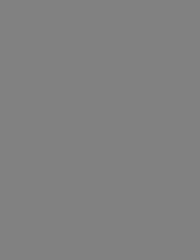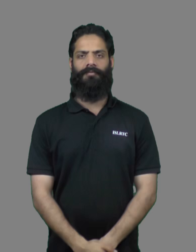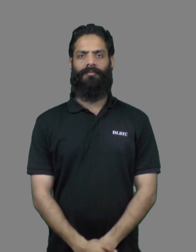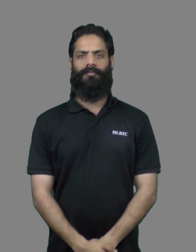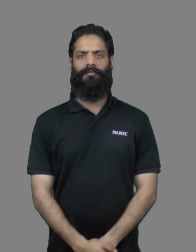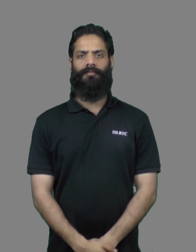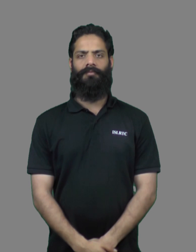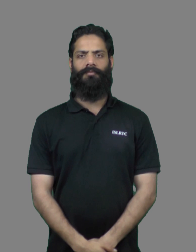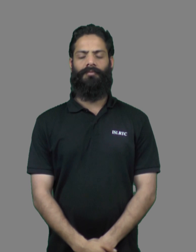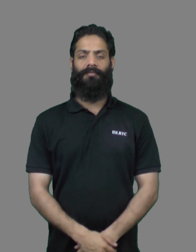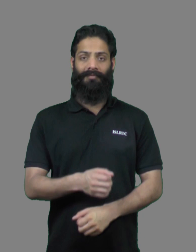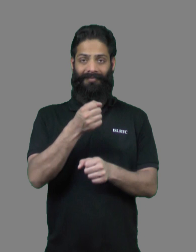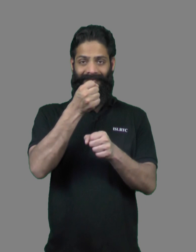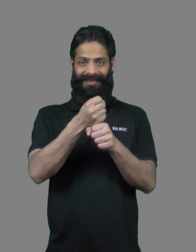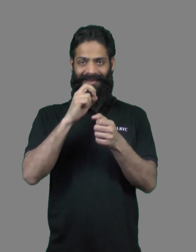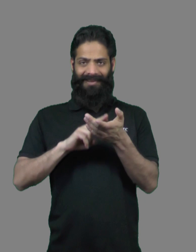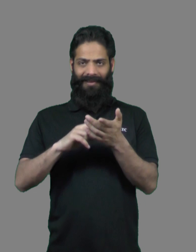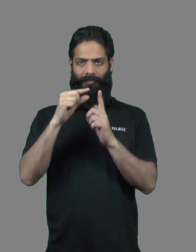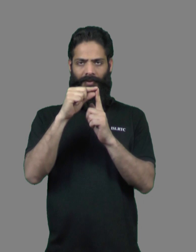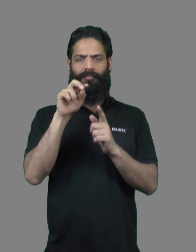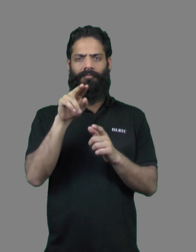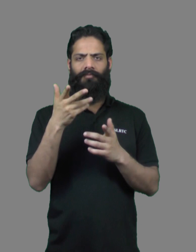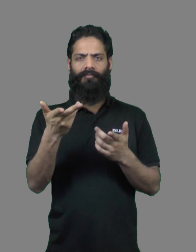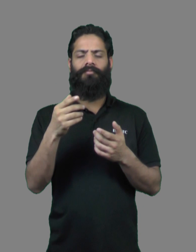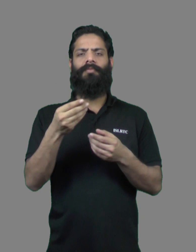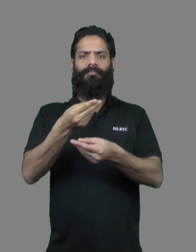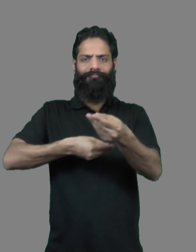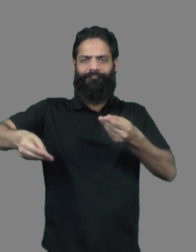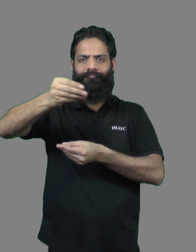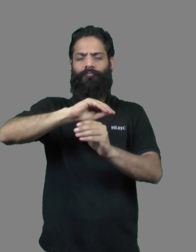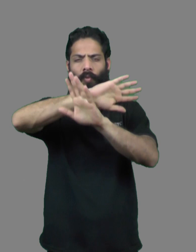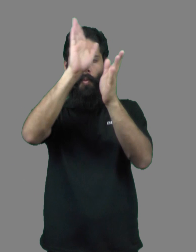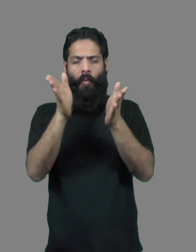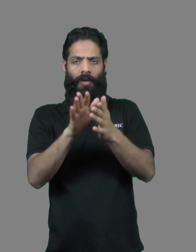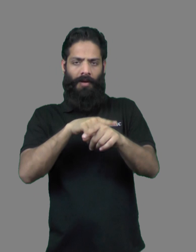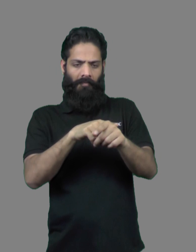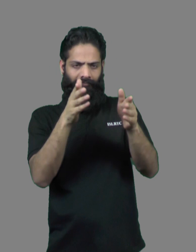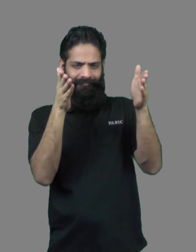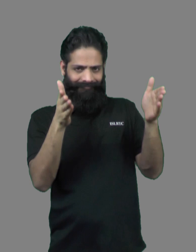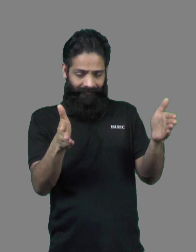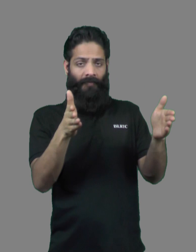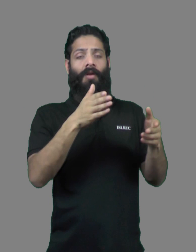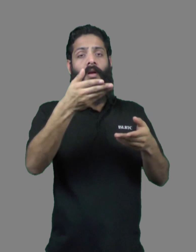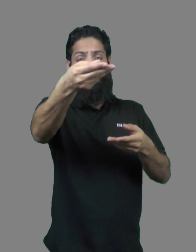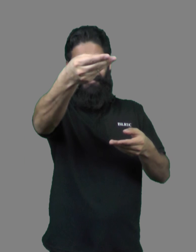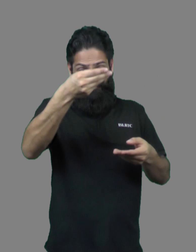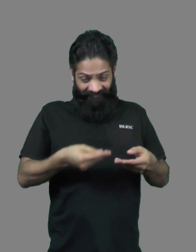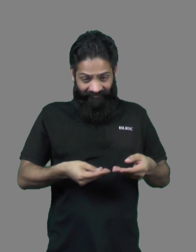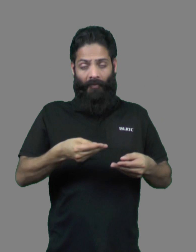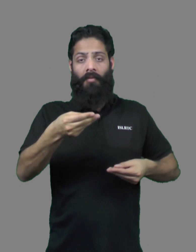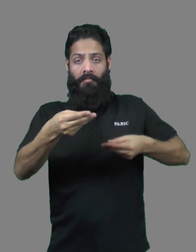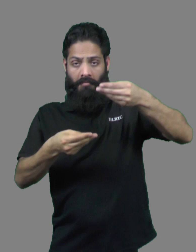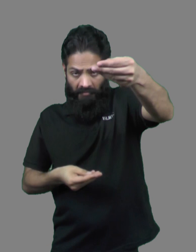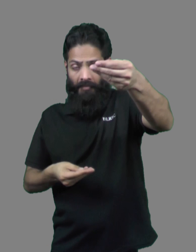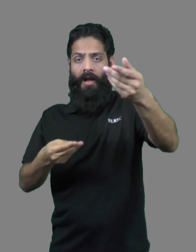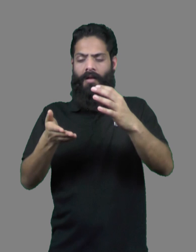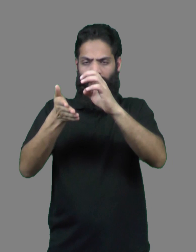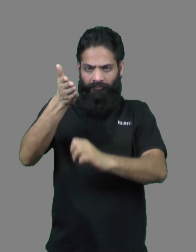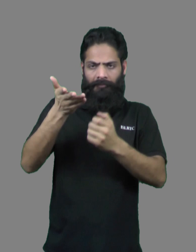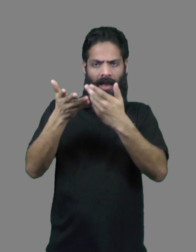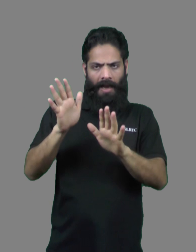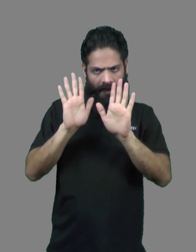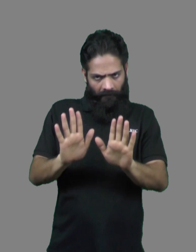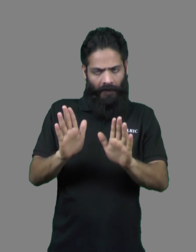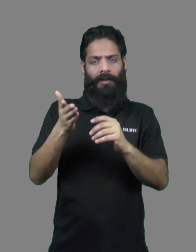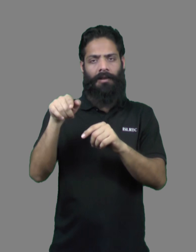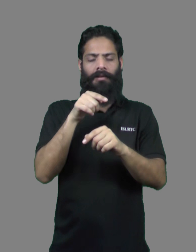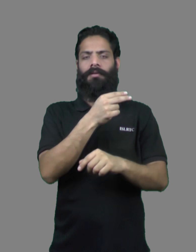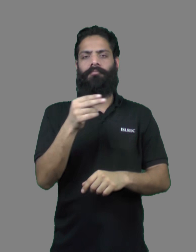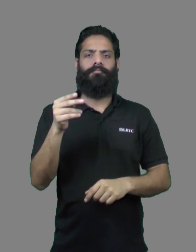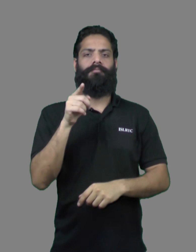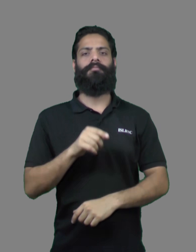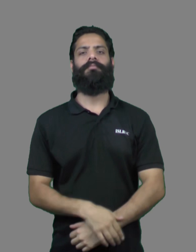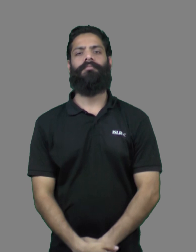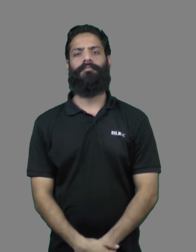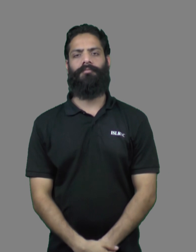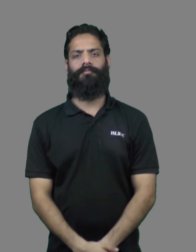Gnp